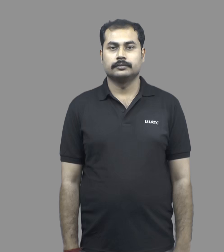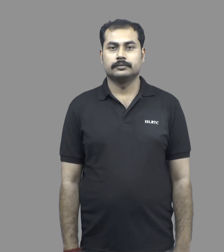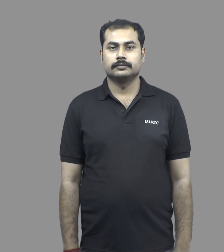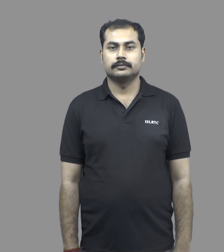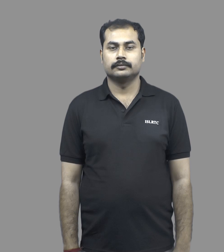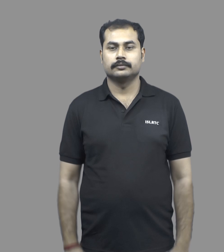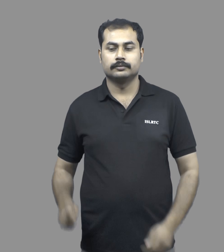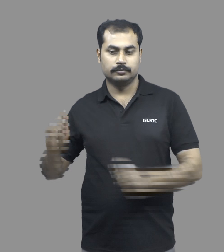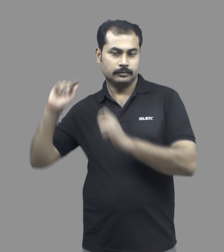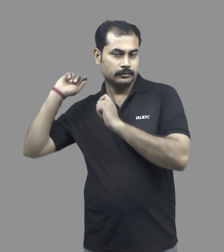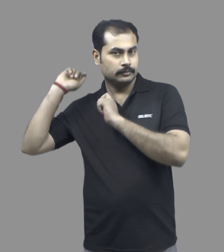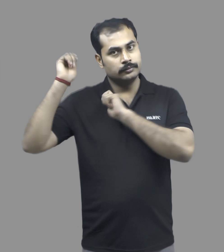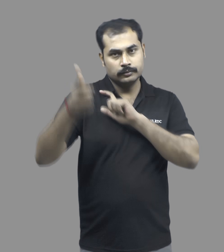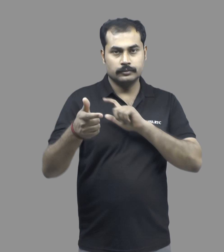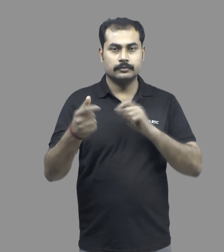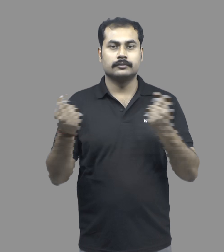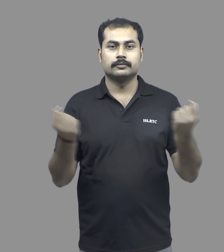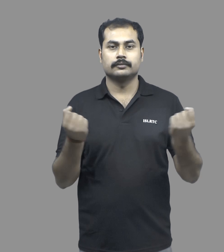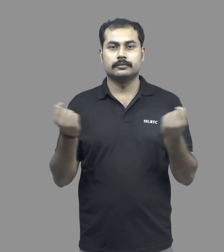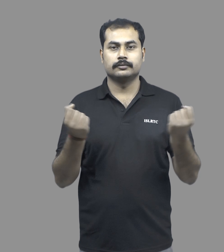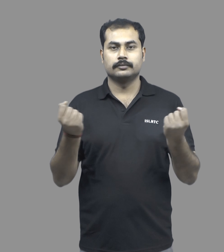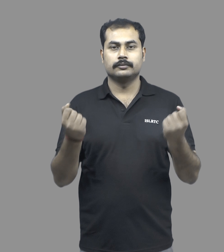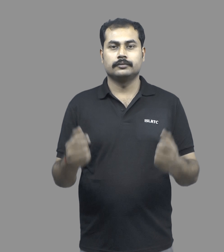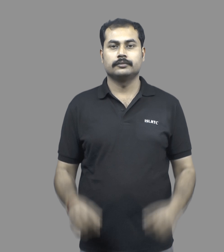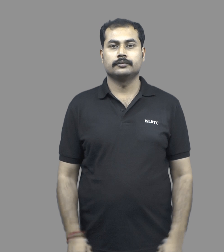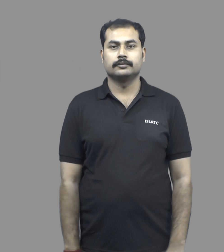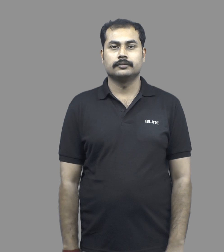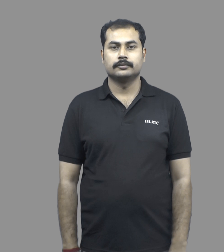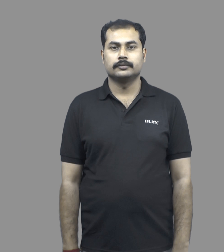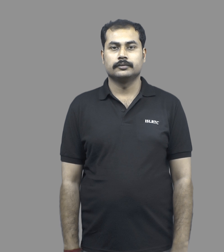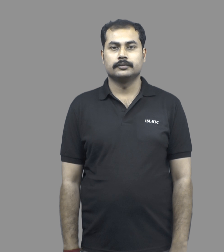Truck